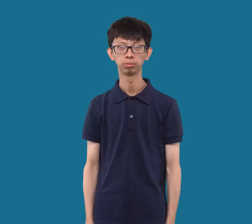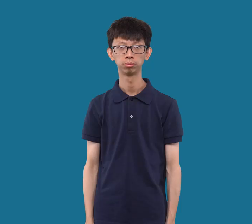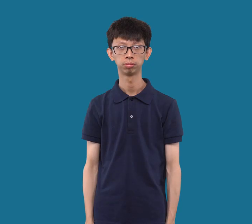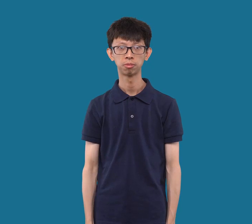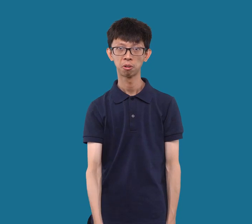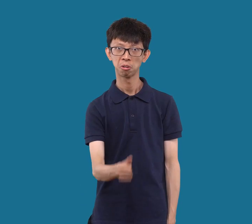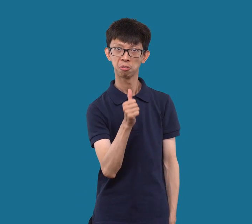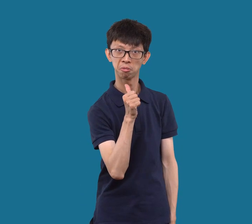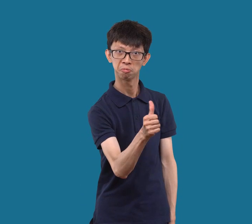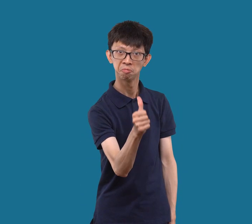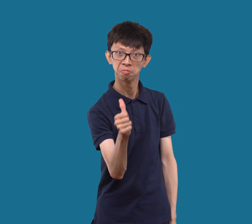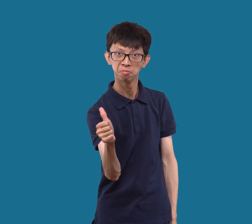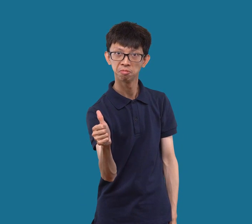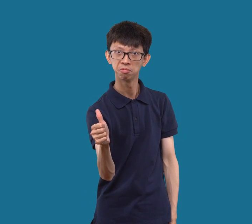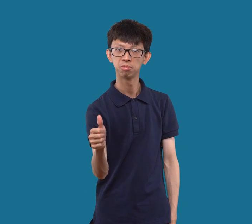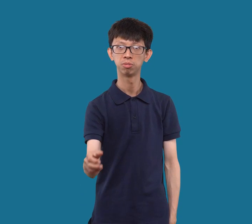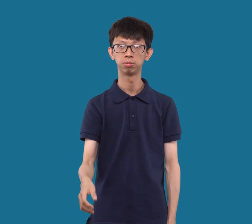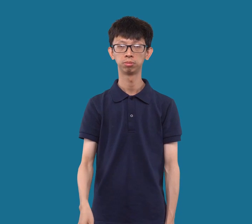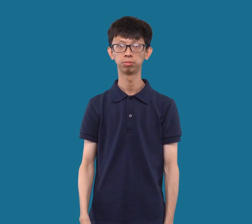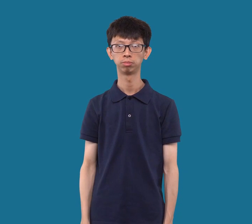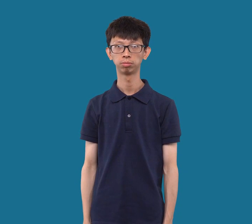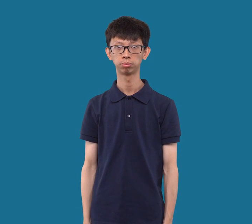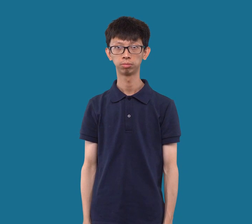đáng quý